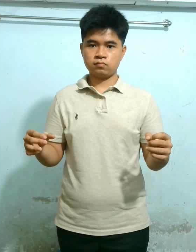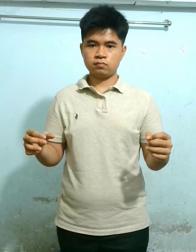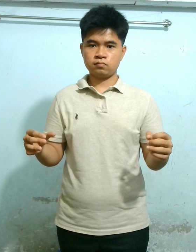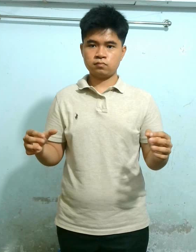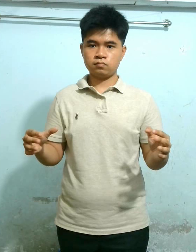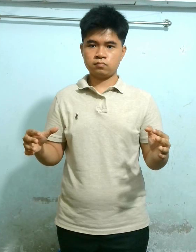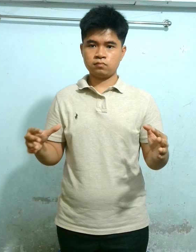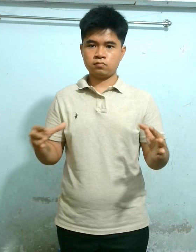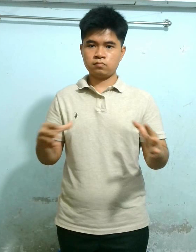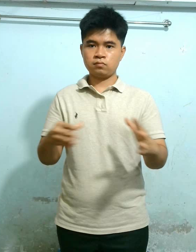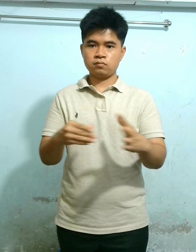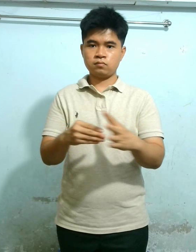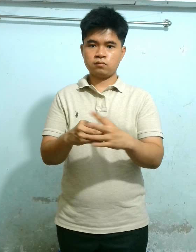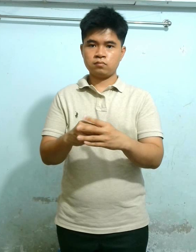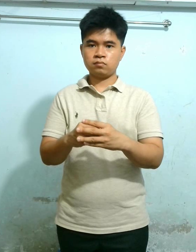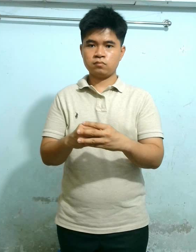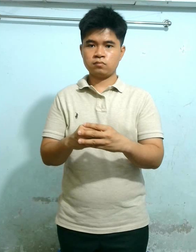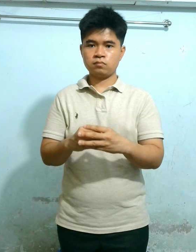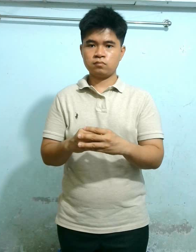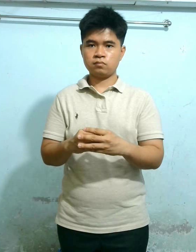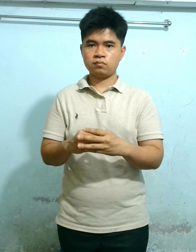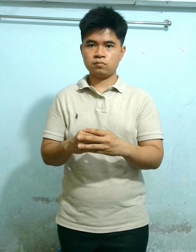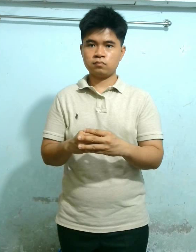nhom